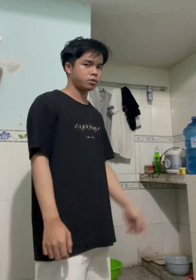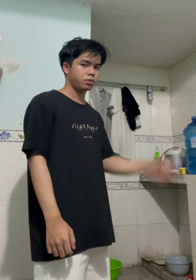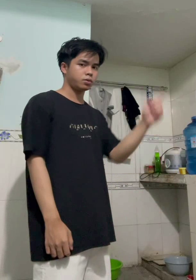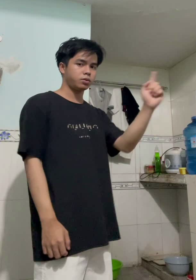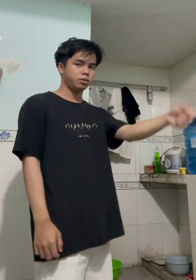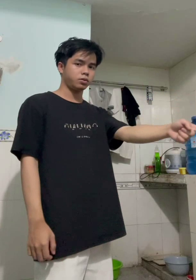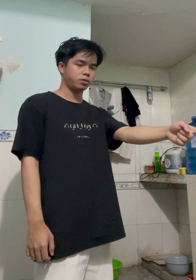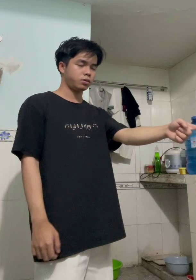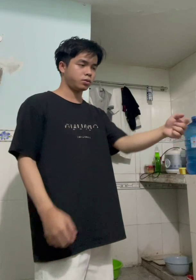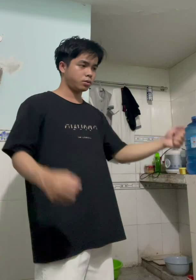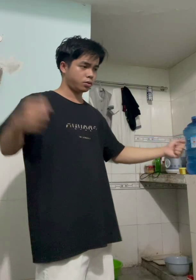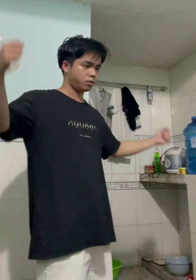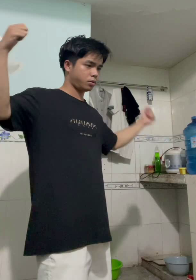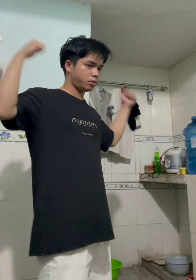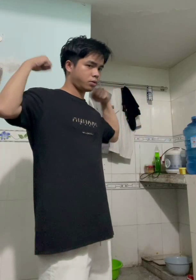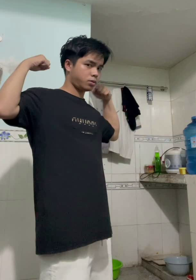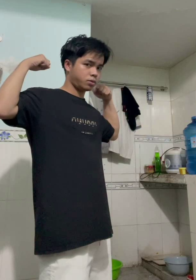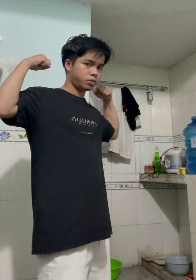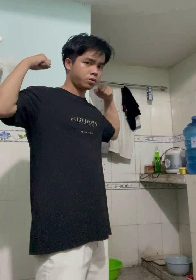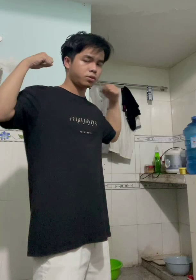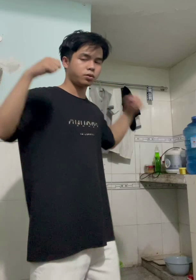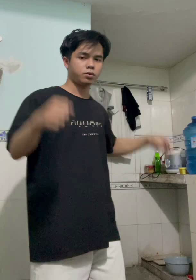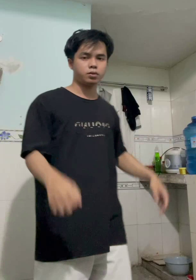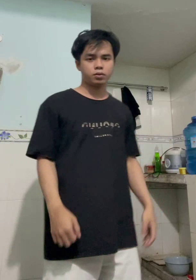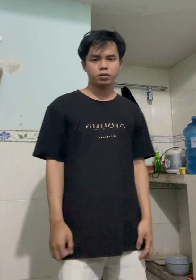ban khoe khong